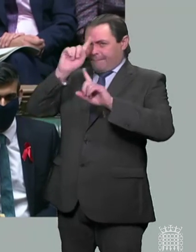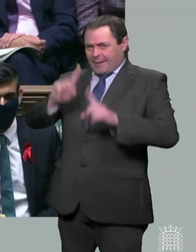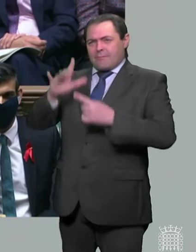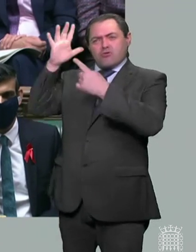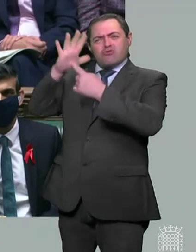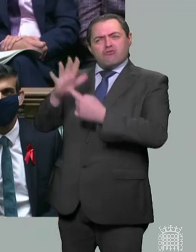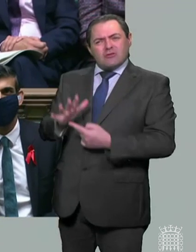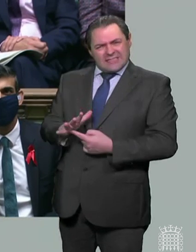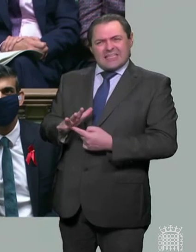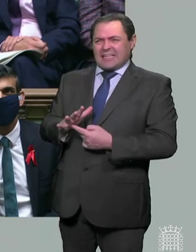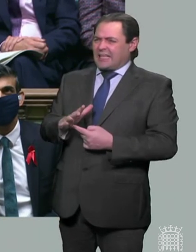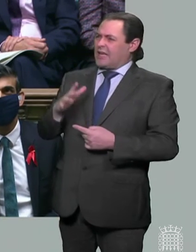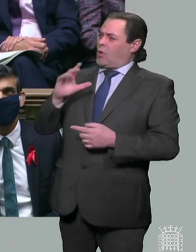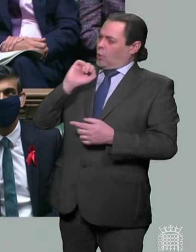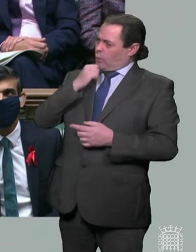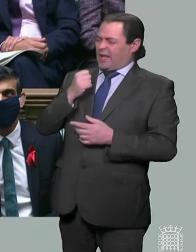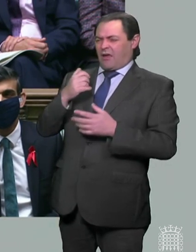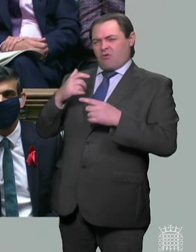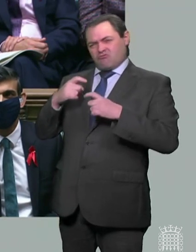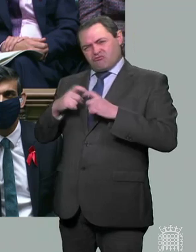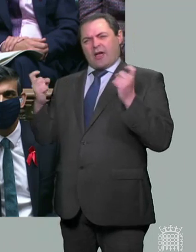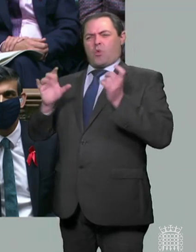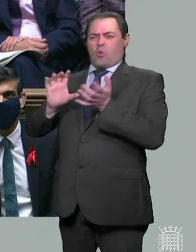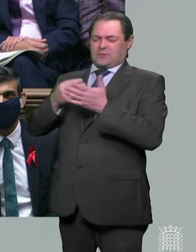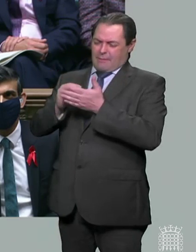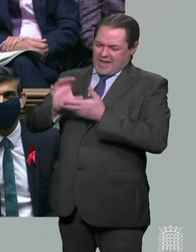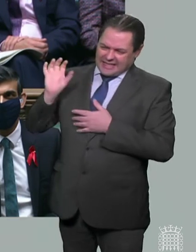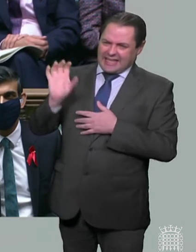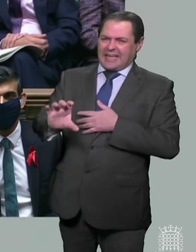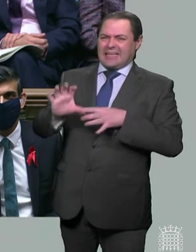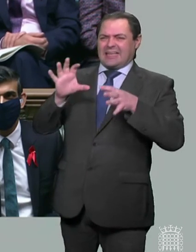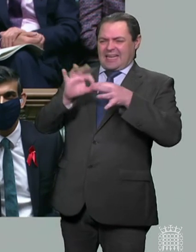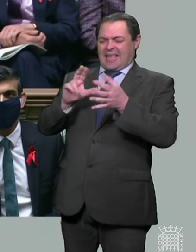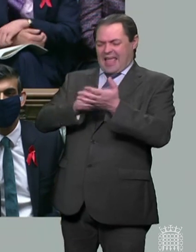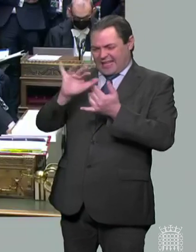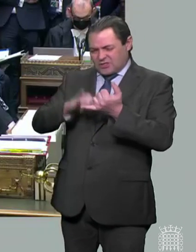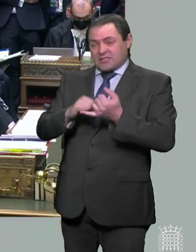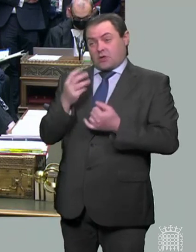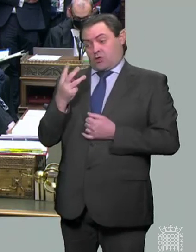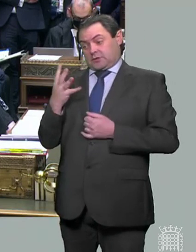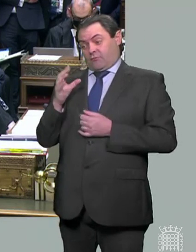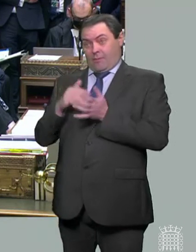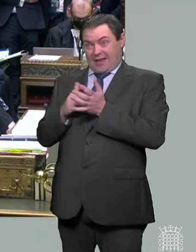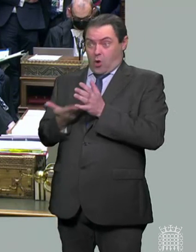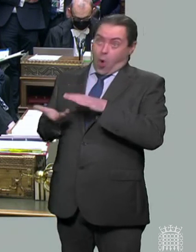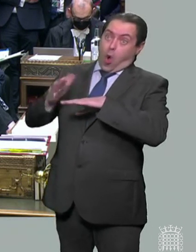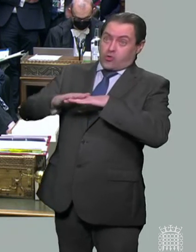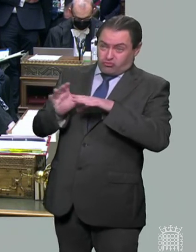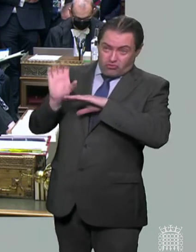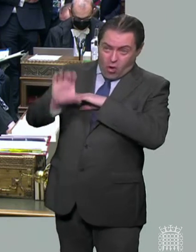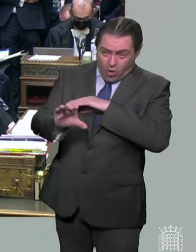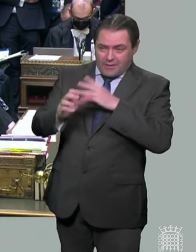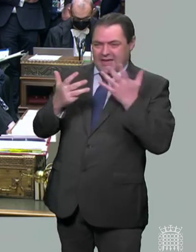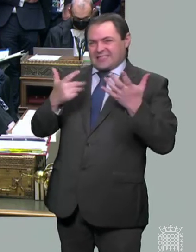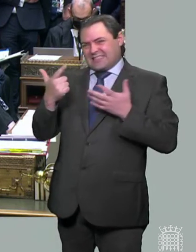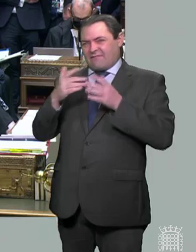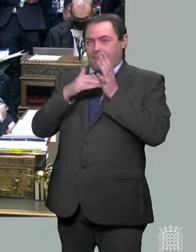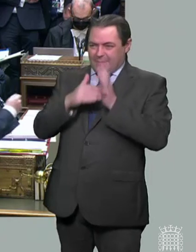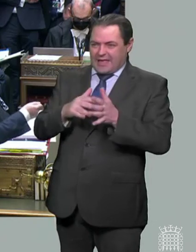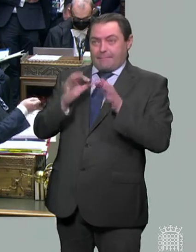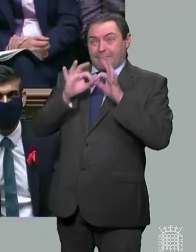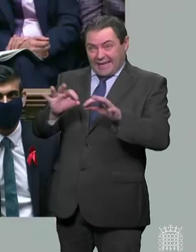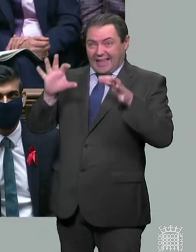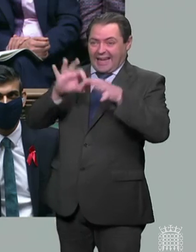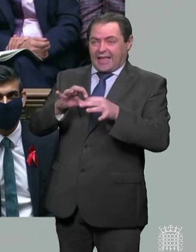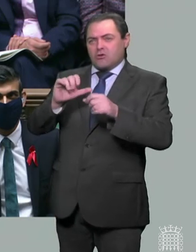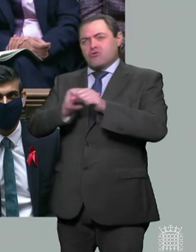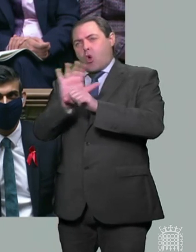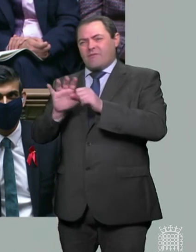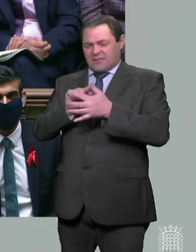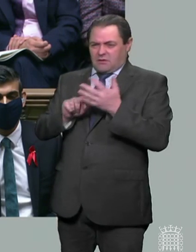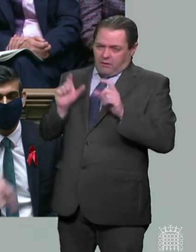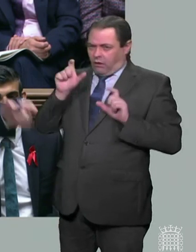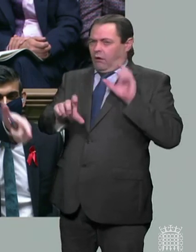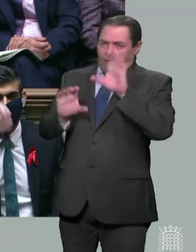We are making record investments in the NHS, on top of the £34 billion with which we began, and then the £97 billion that we put in to fight covid.